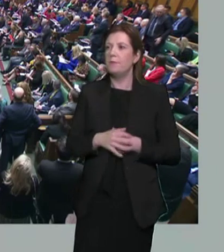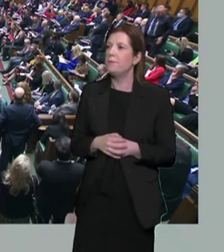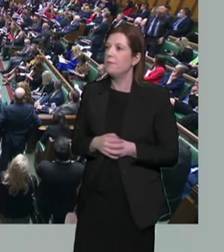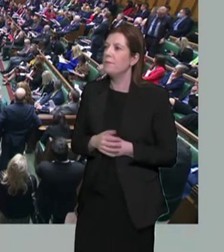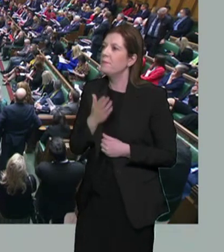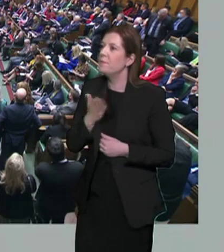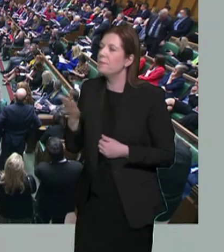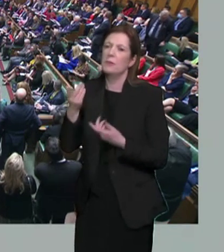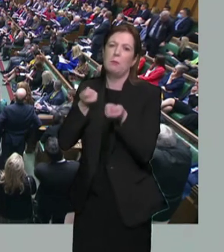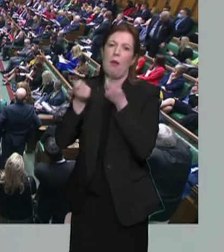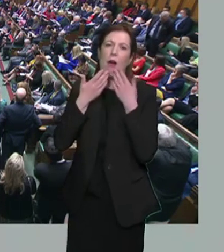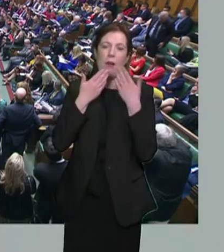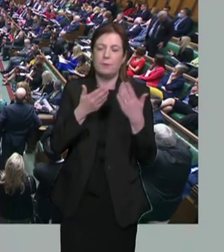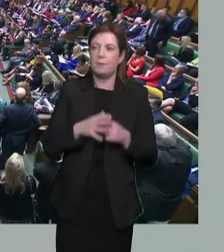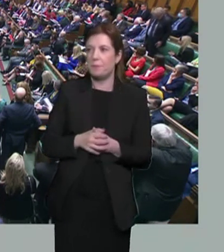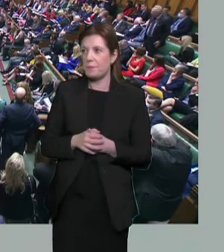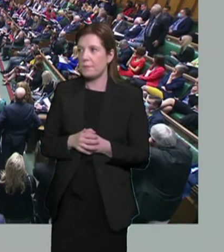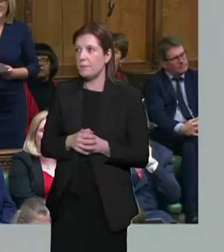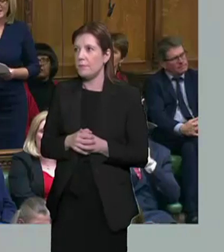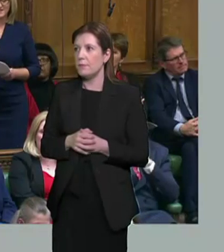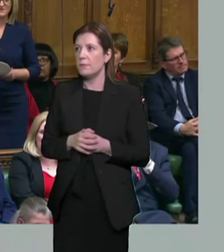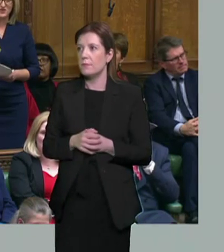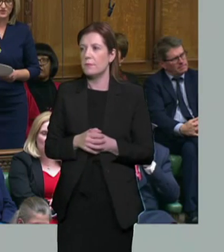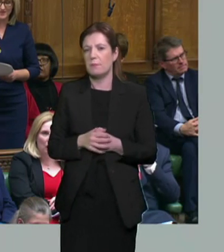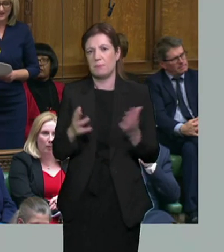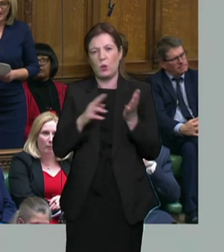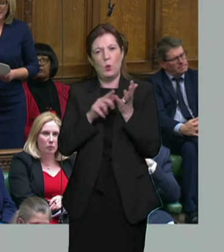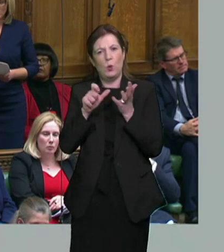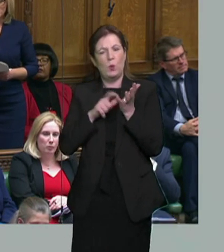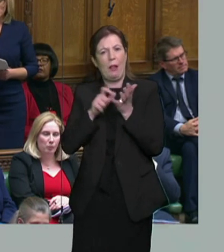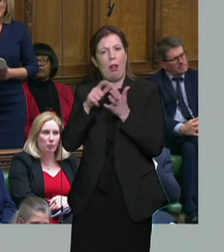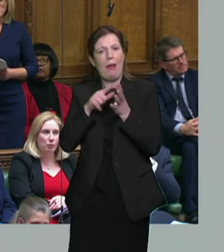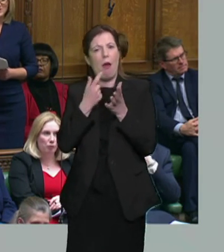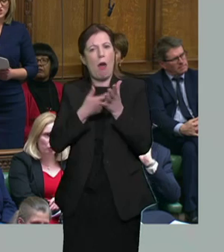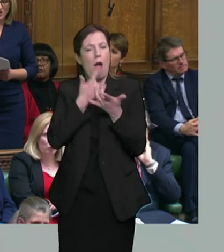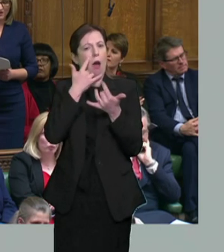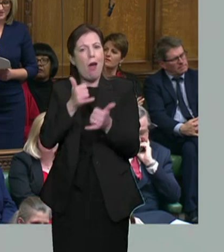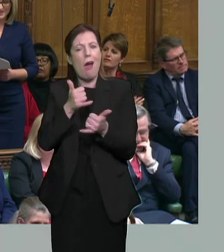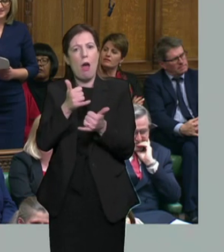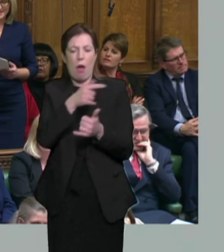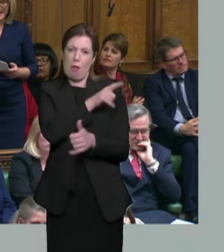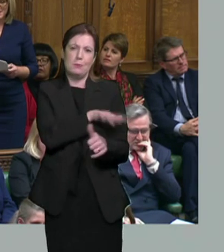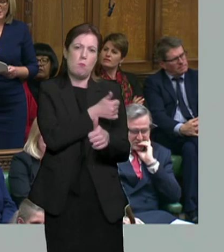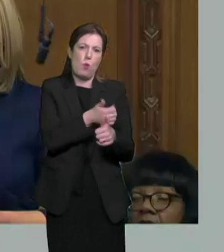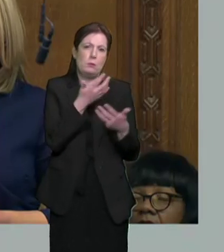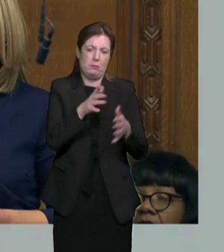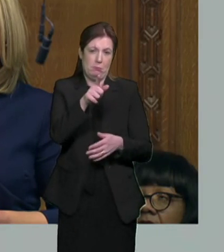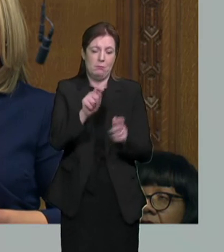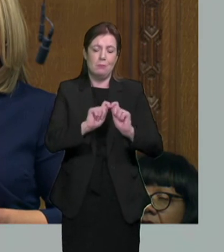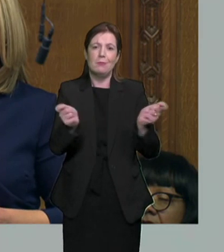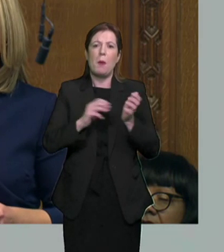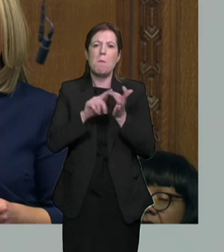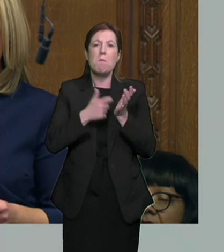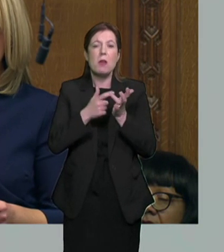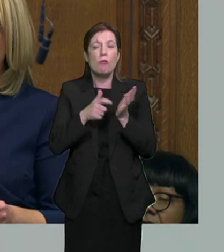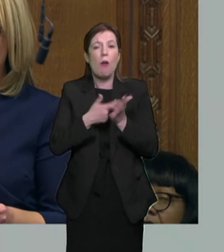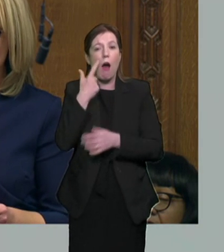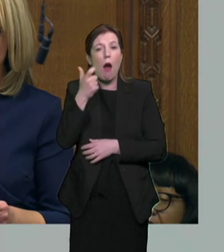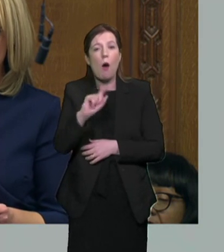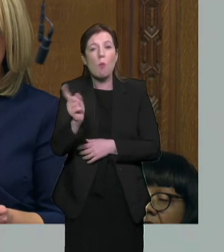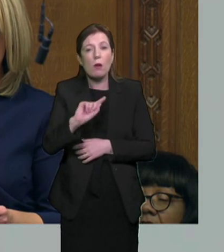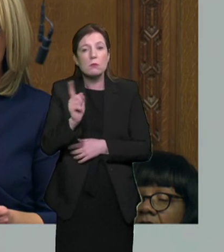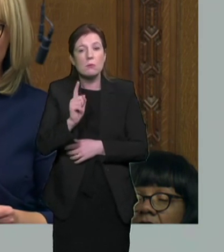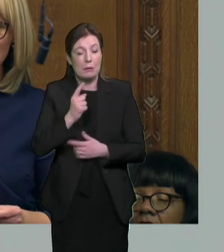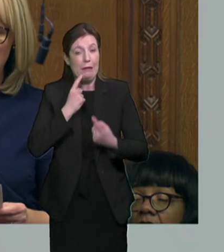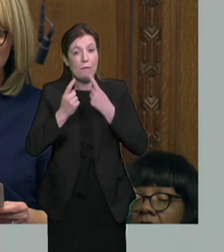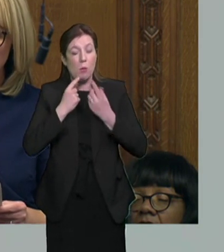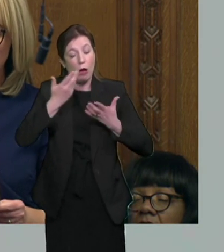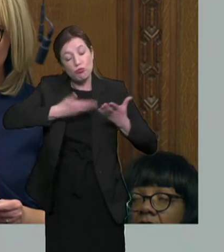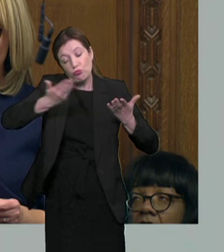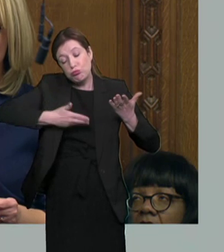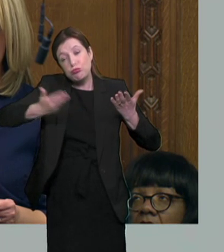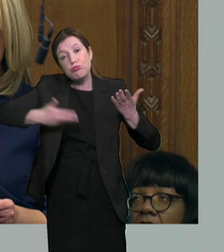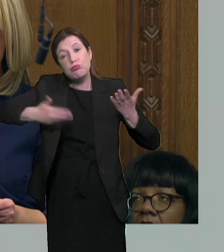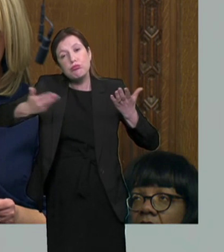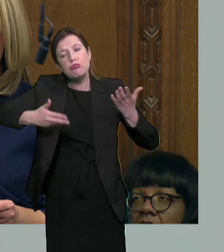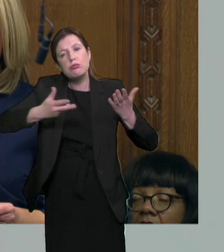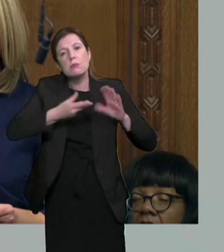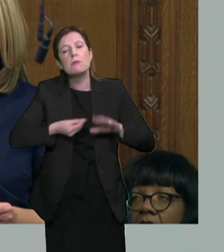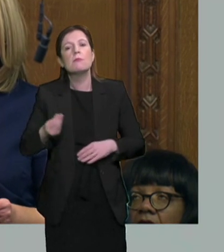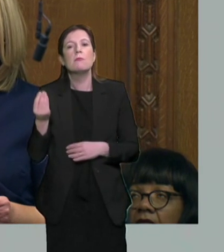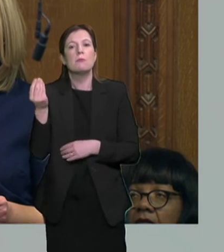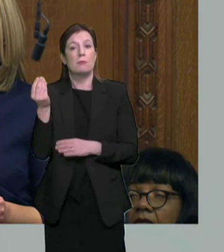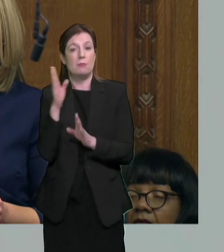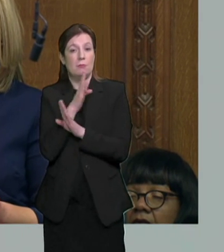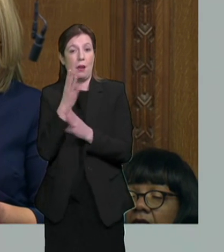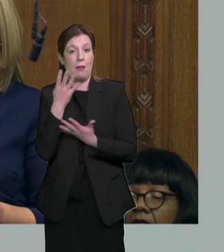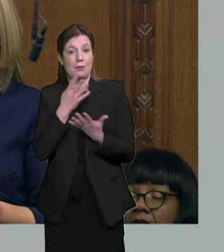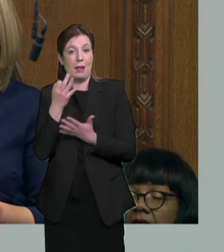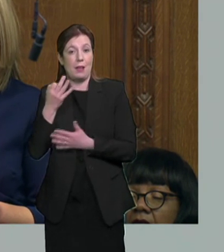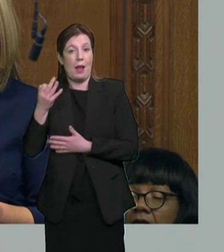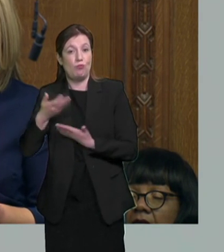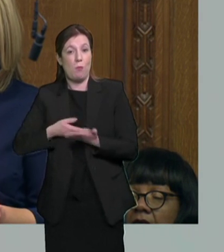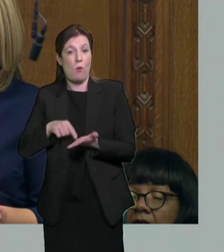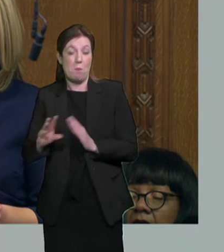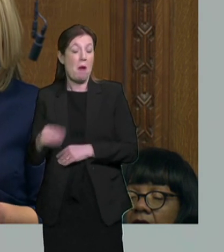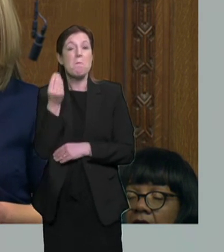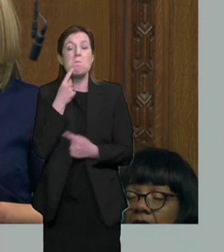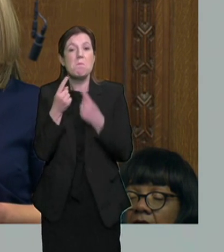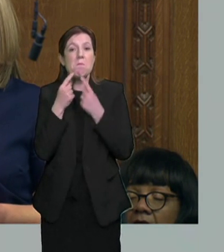The Prime Minister has been very supportive of nuclear testing veterans, so I am sure that he will be shocked that, today, The Mirror has uncovered 140 pages of data previously hidden in the footnote of a 1988 Government report.